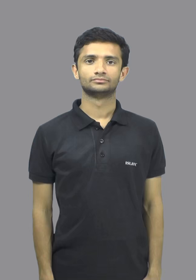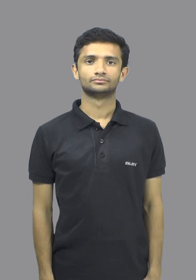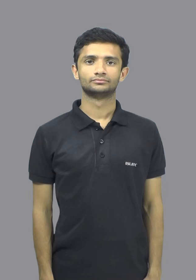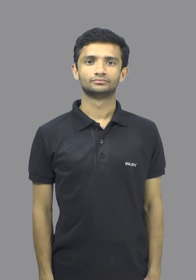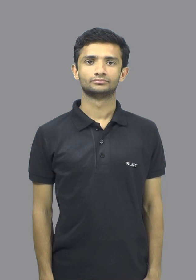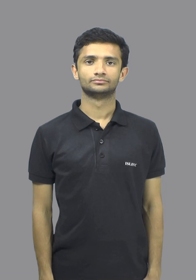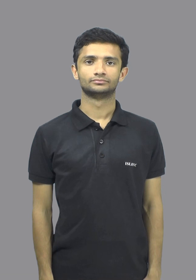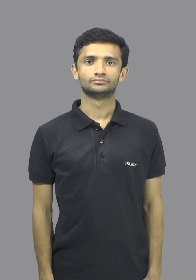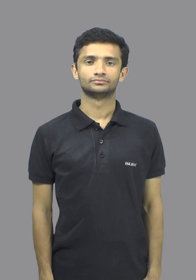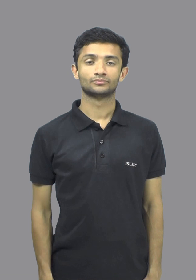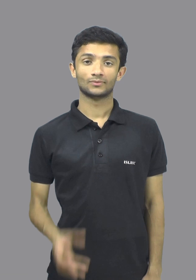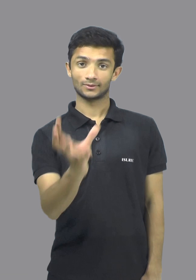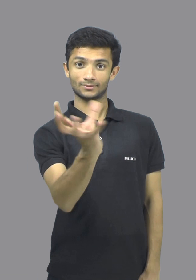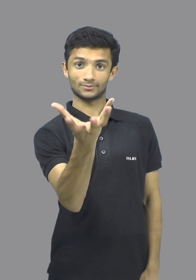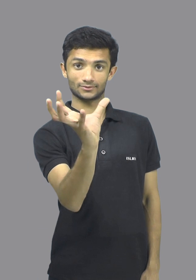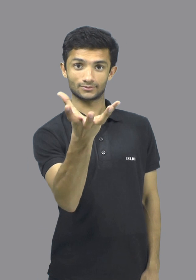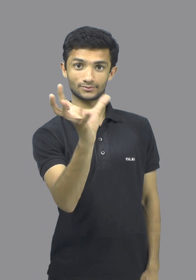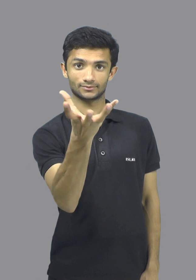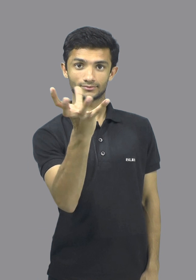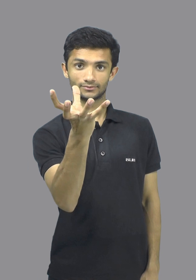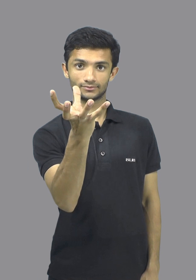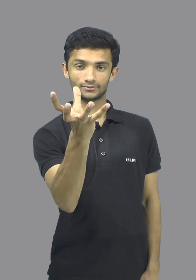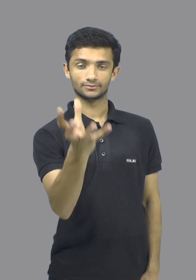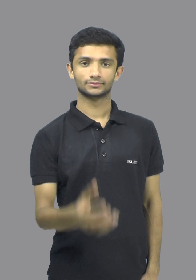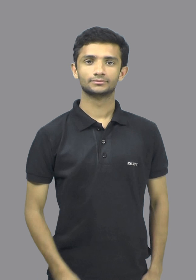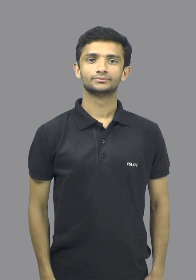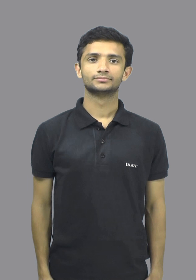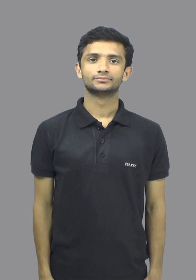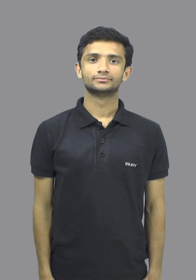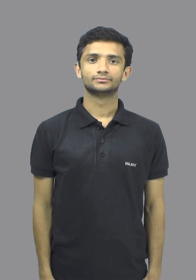Bowl